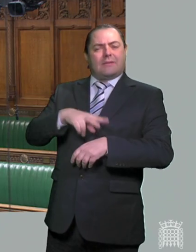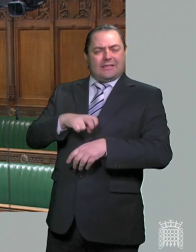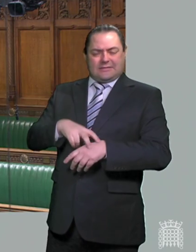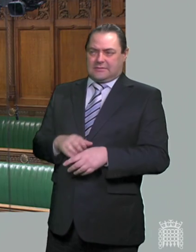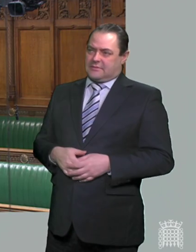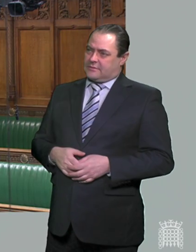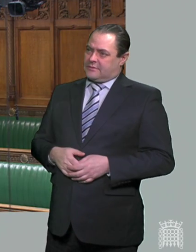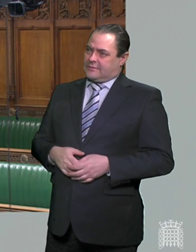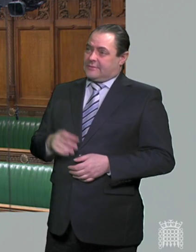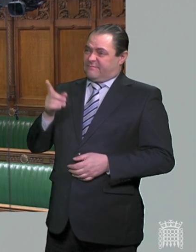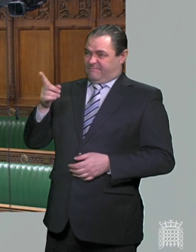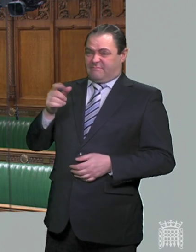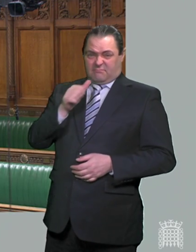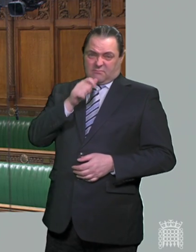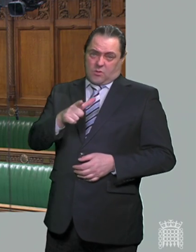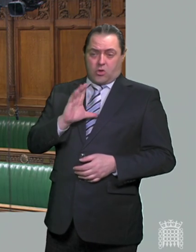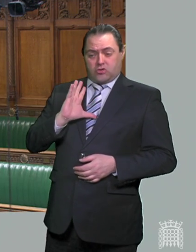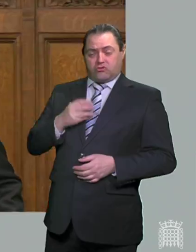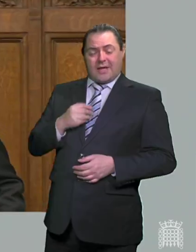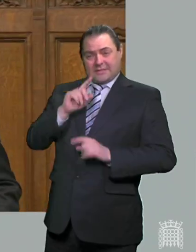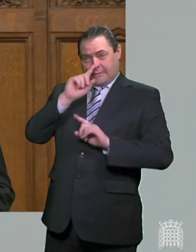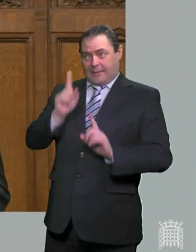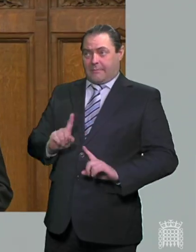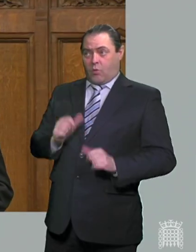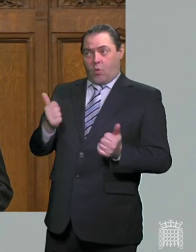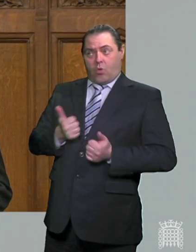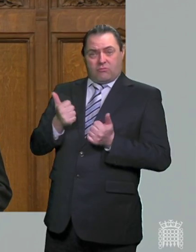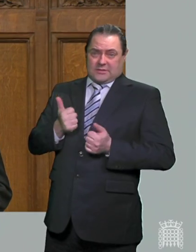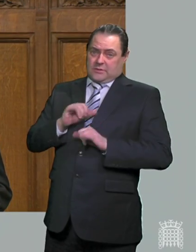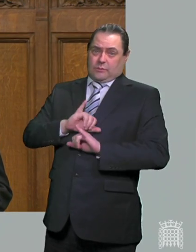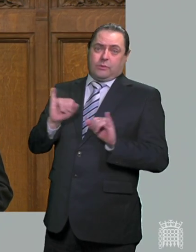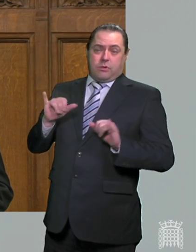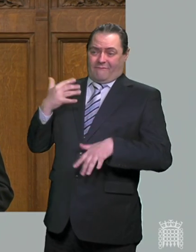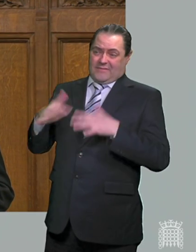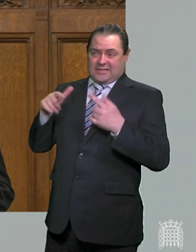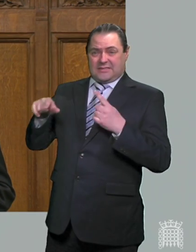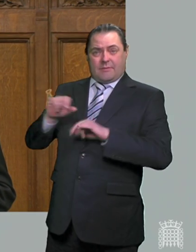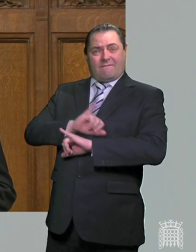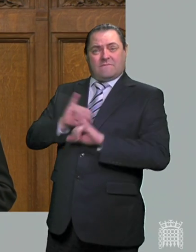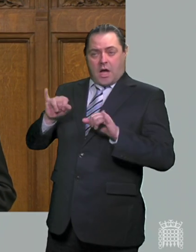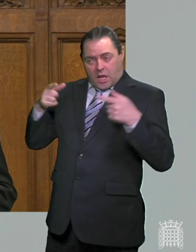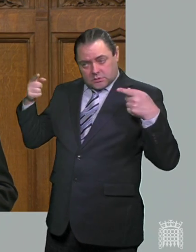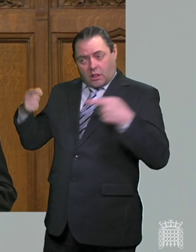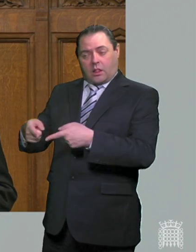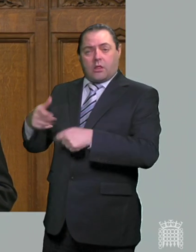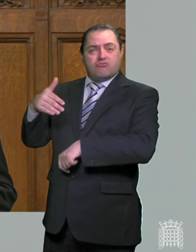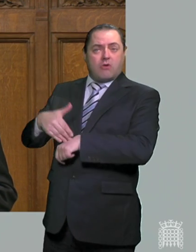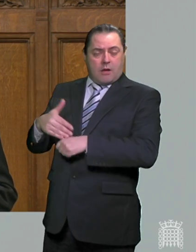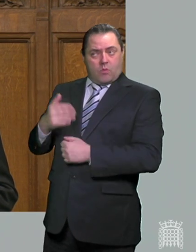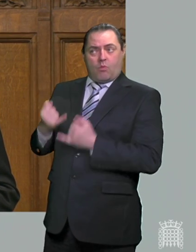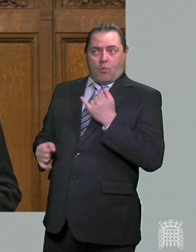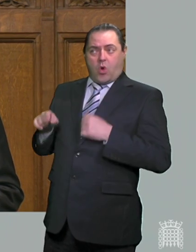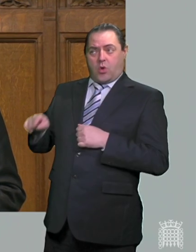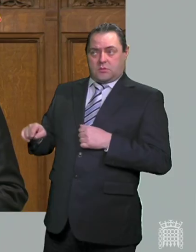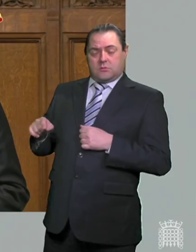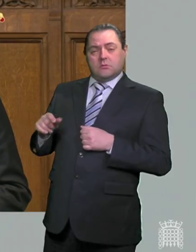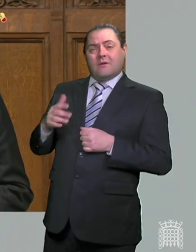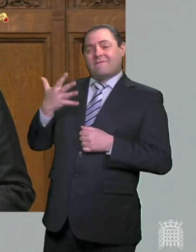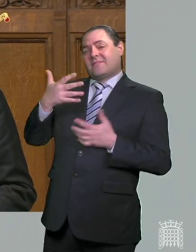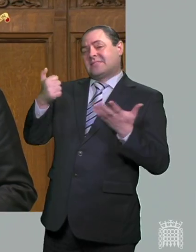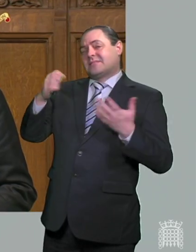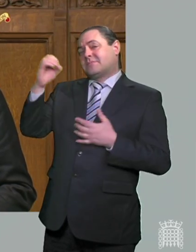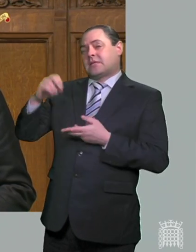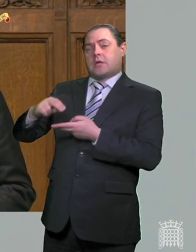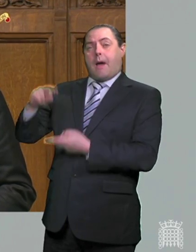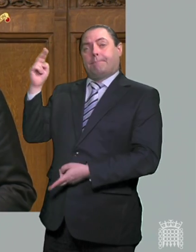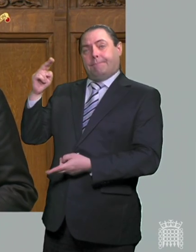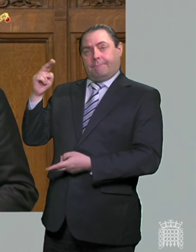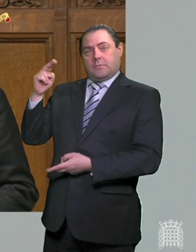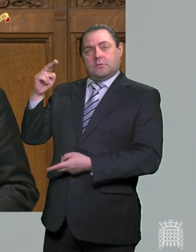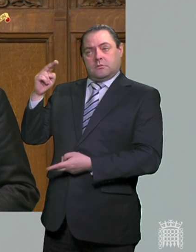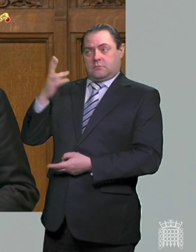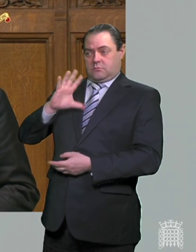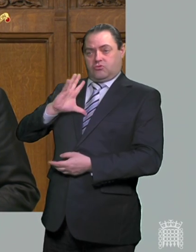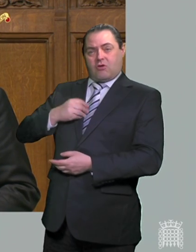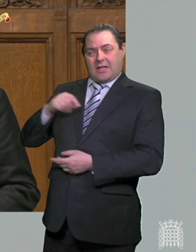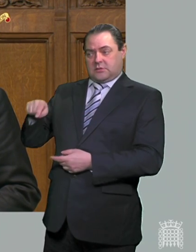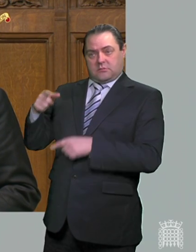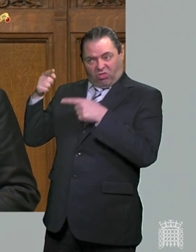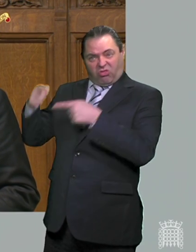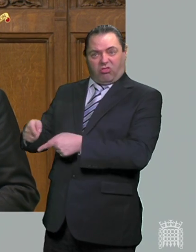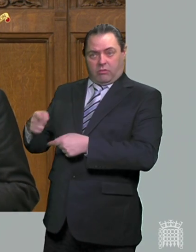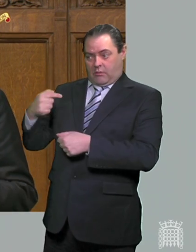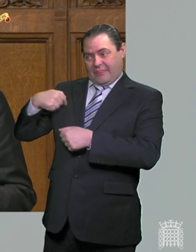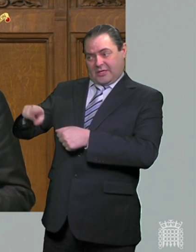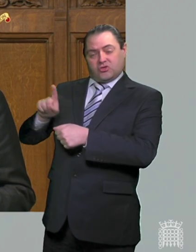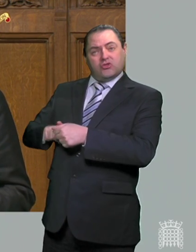The Minister will know that trans people are already the group most likely to be the victims of violent crime, and there was a massive 56% increase in hate crime against trans people last year.